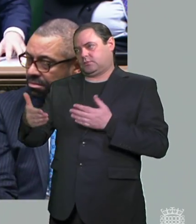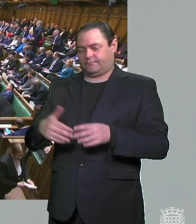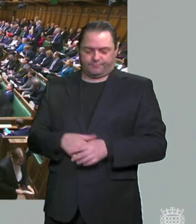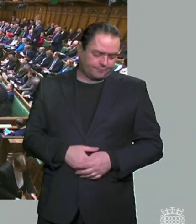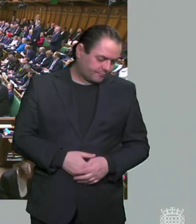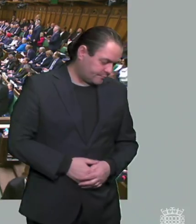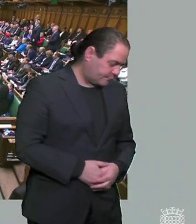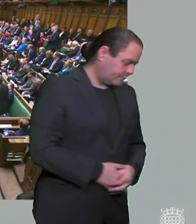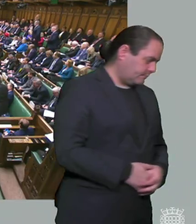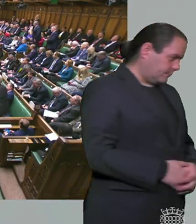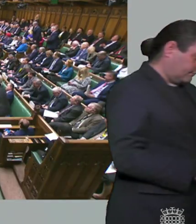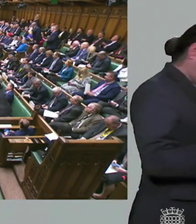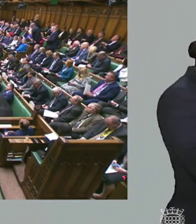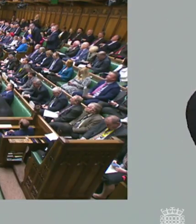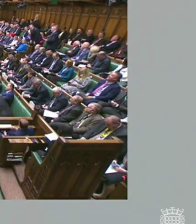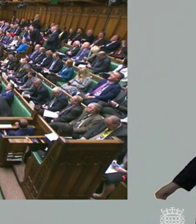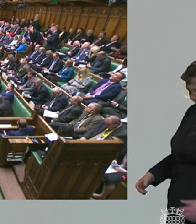Sir Jeffrey M. Donaldson I thank